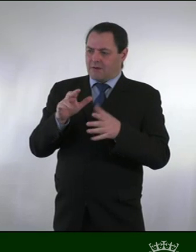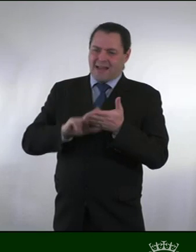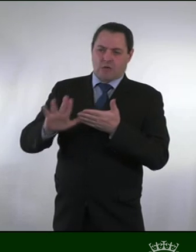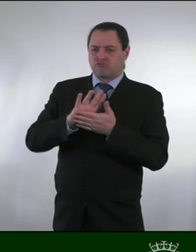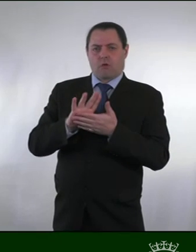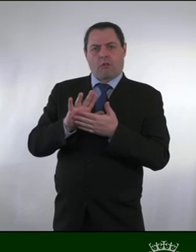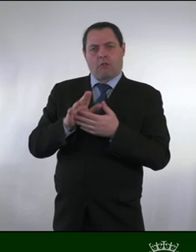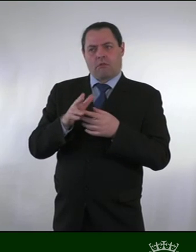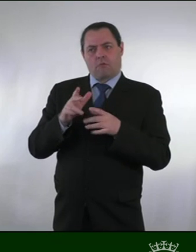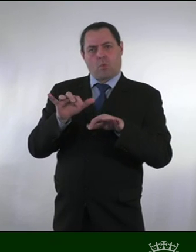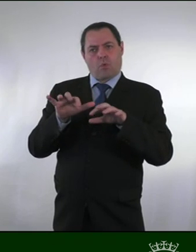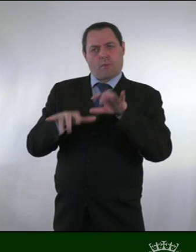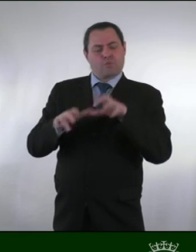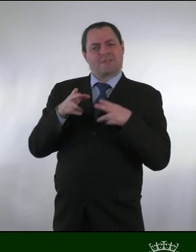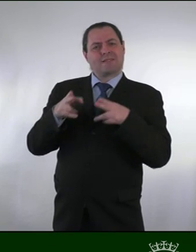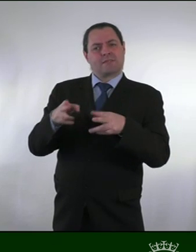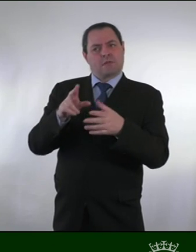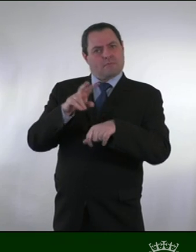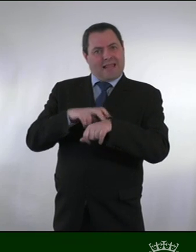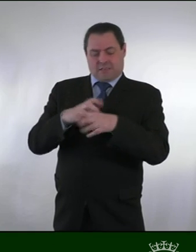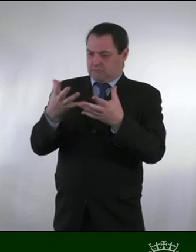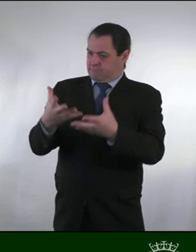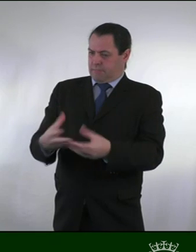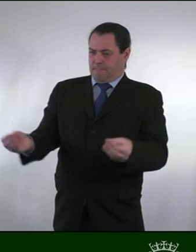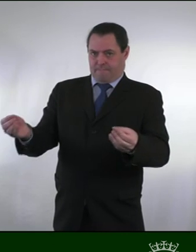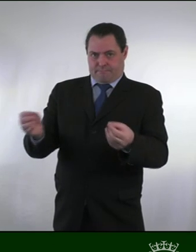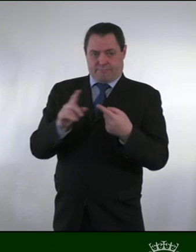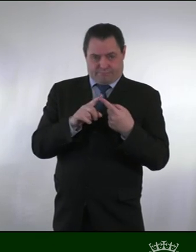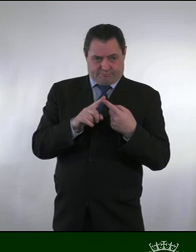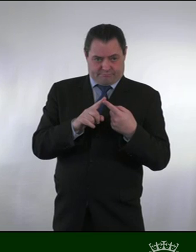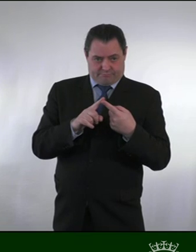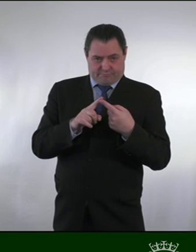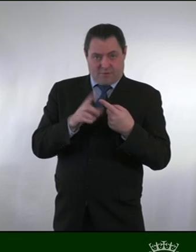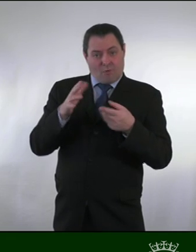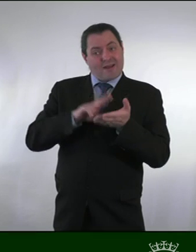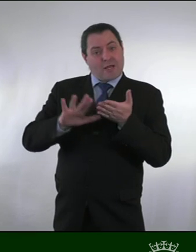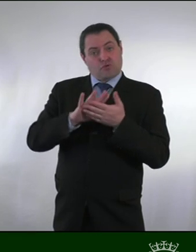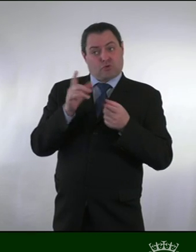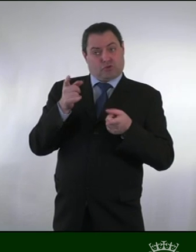In addition to that— Prime Minister, this is from the National Police Chiefs Council.